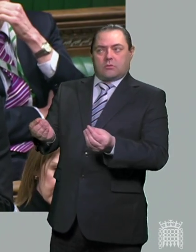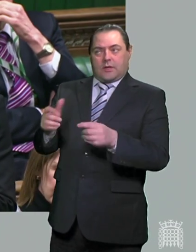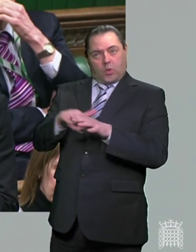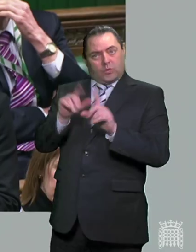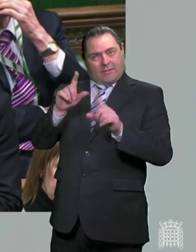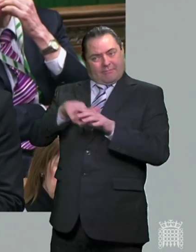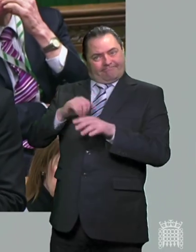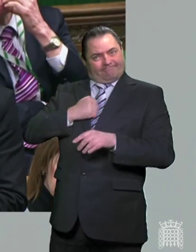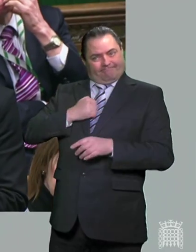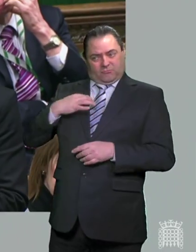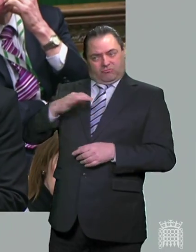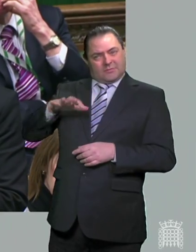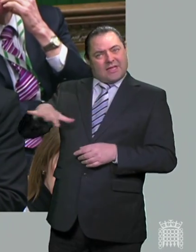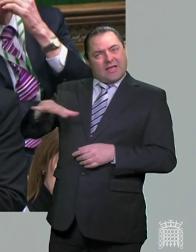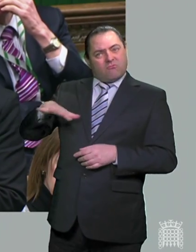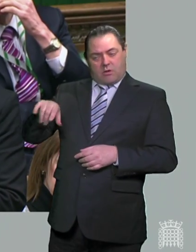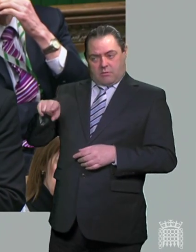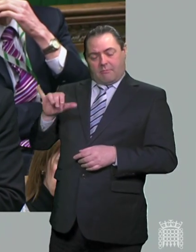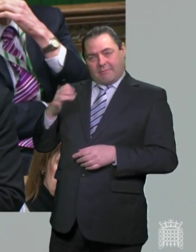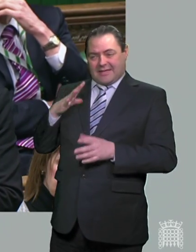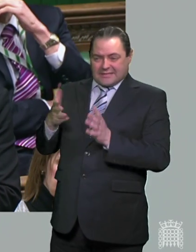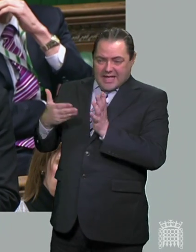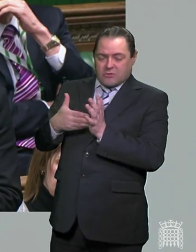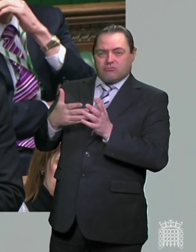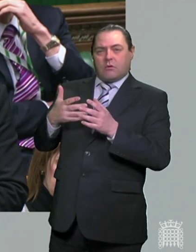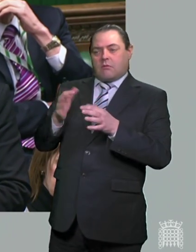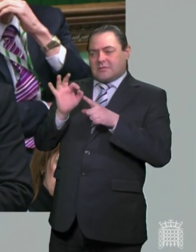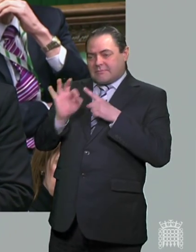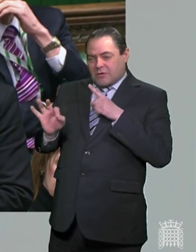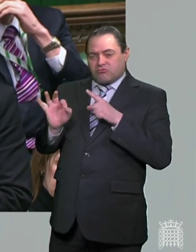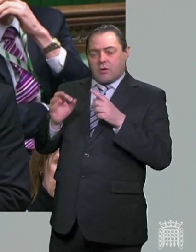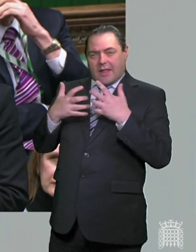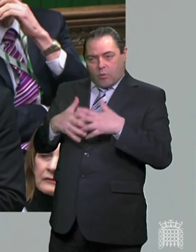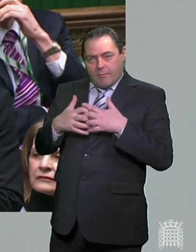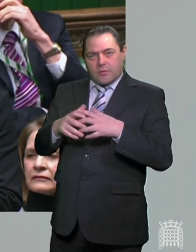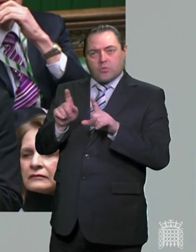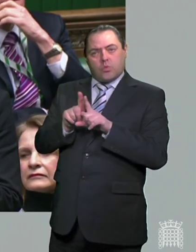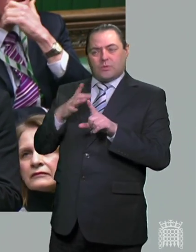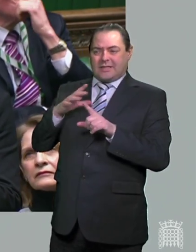Disabled people often require additional energy to run specialist equipment and to keep their homes warmer.